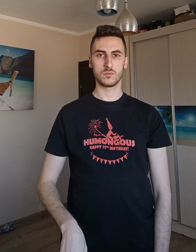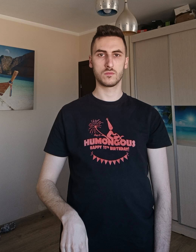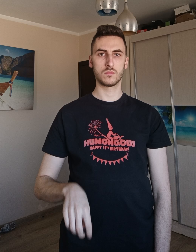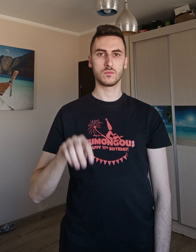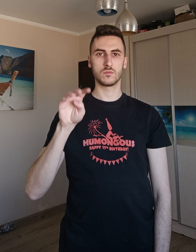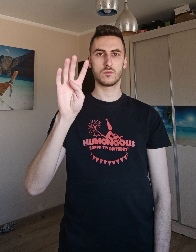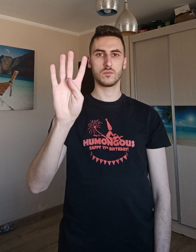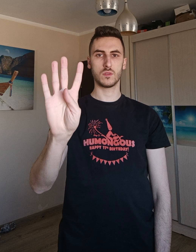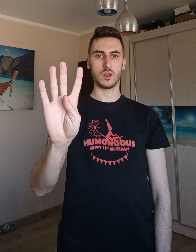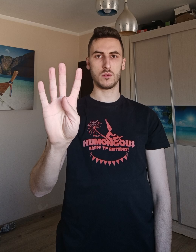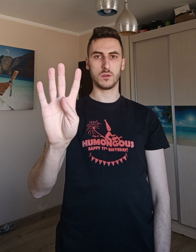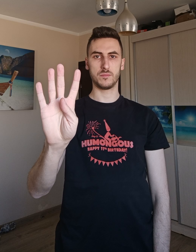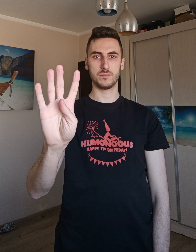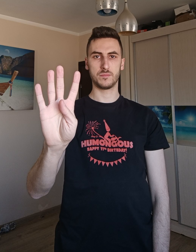ארבע